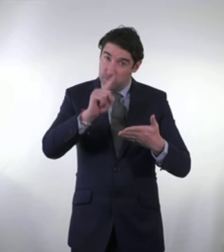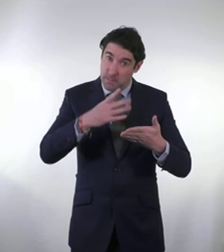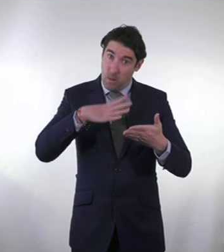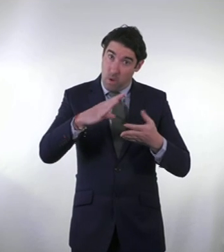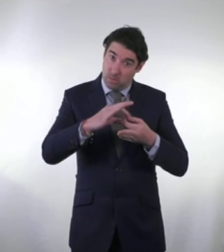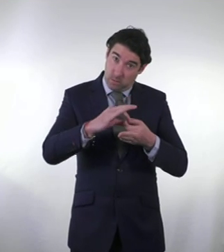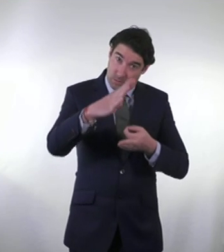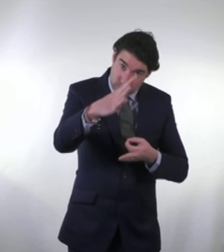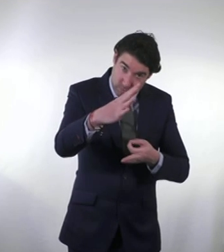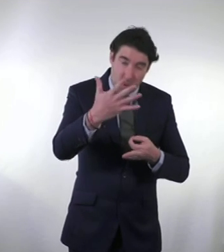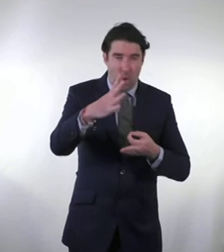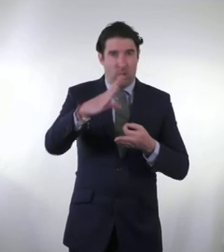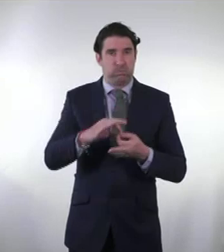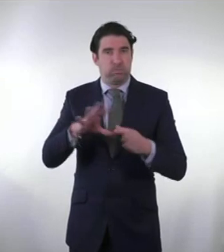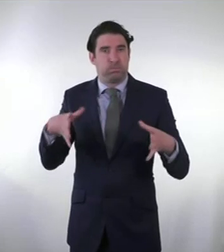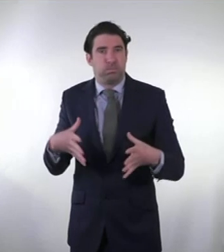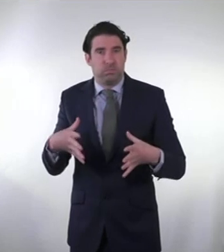A simple yes or no would suffice.